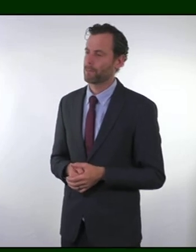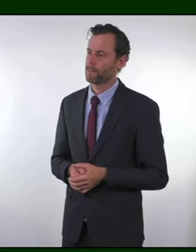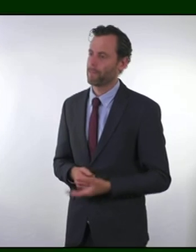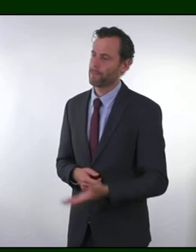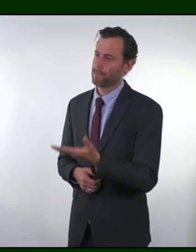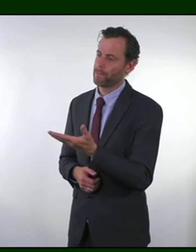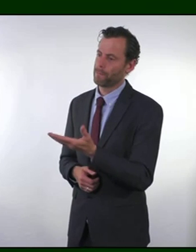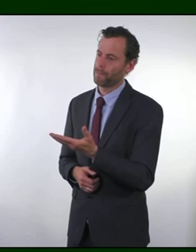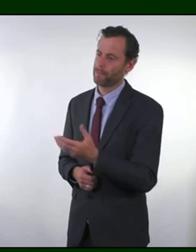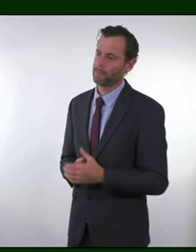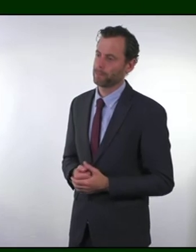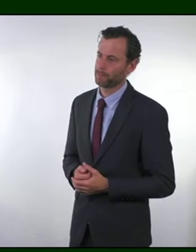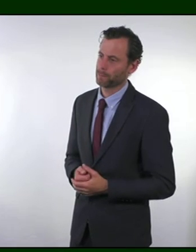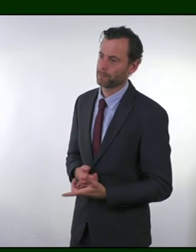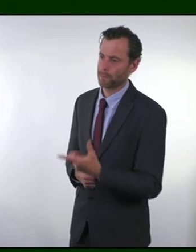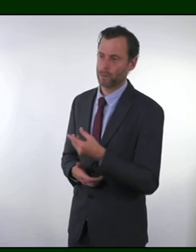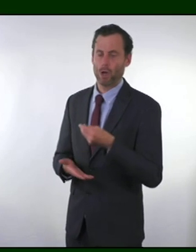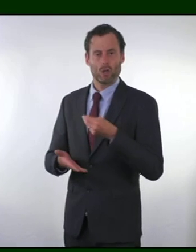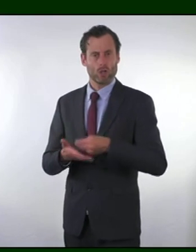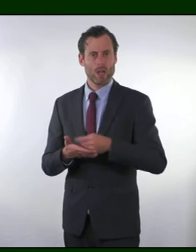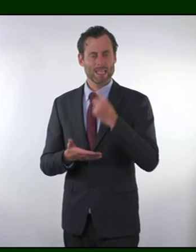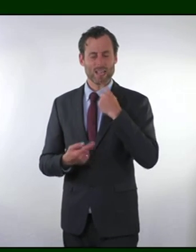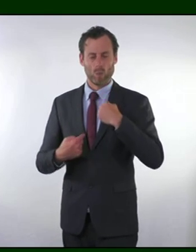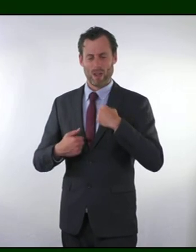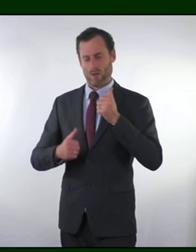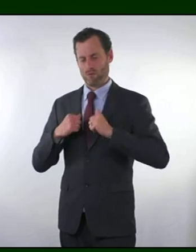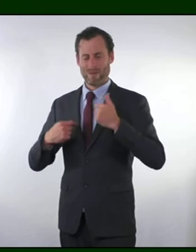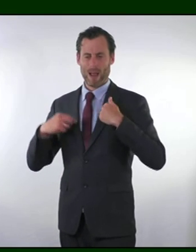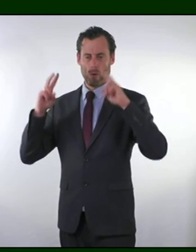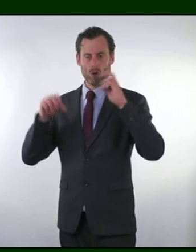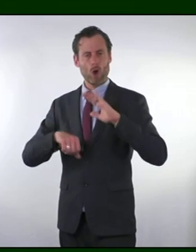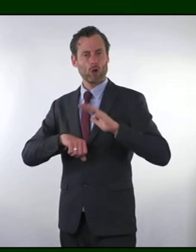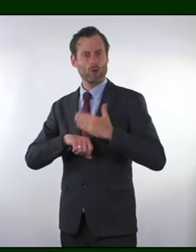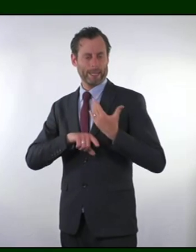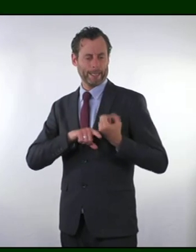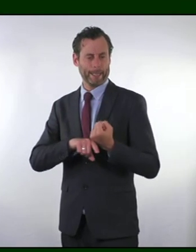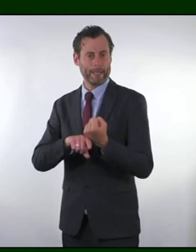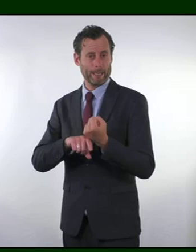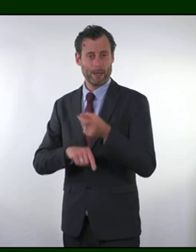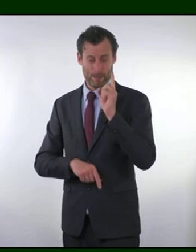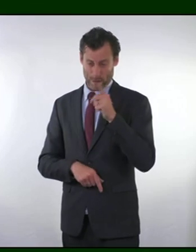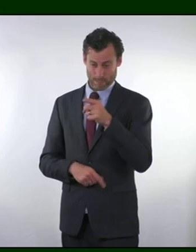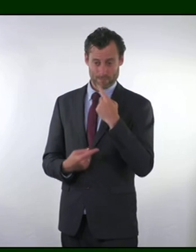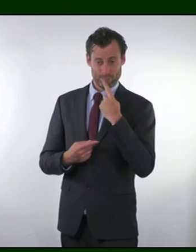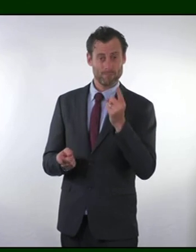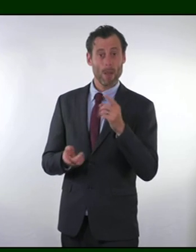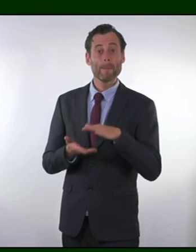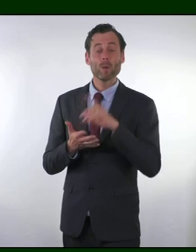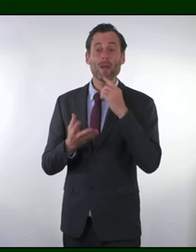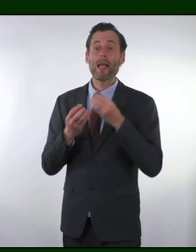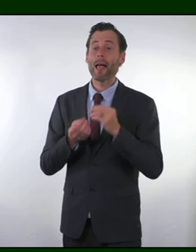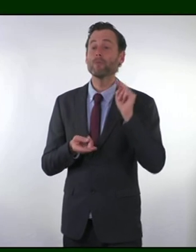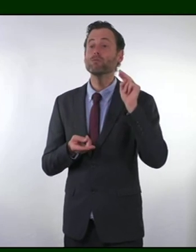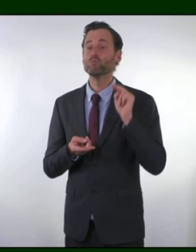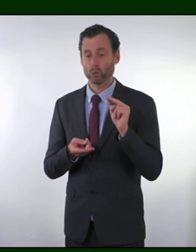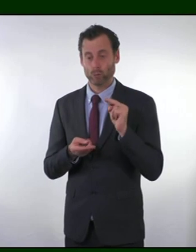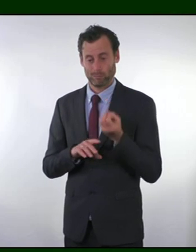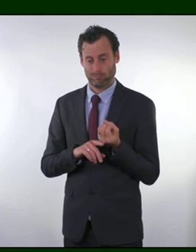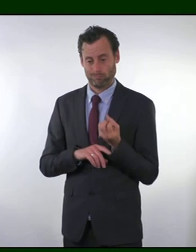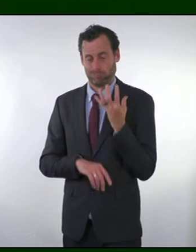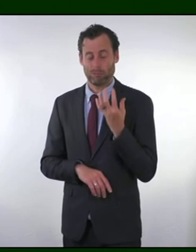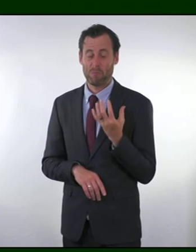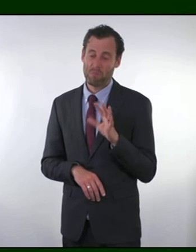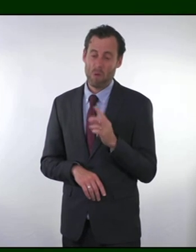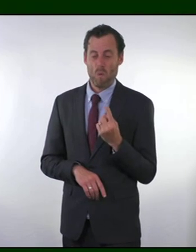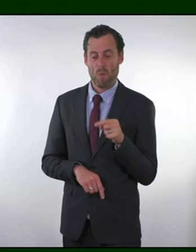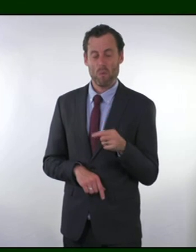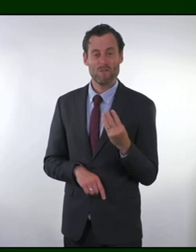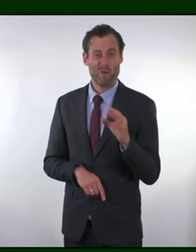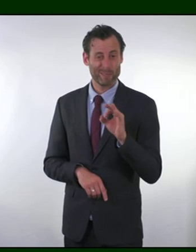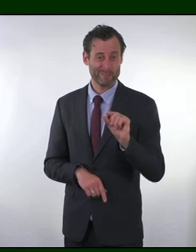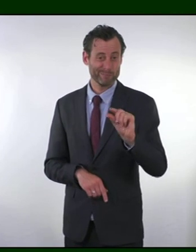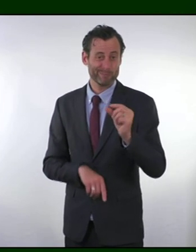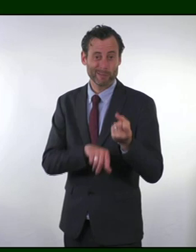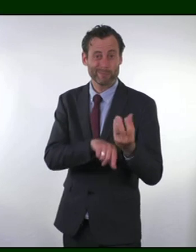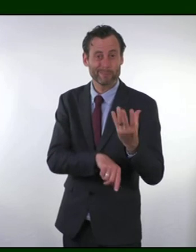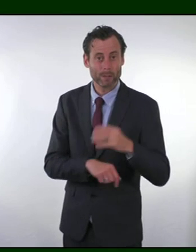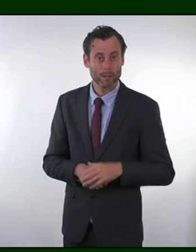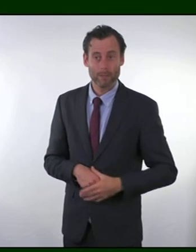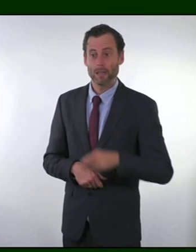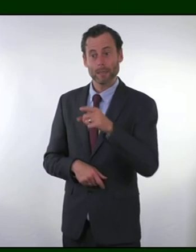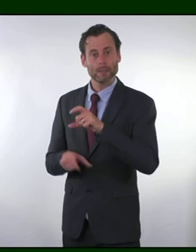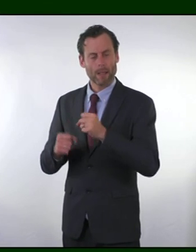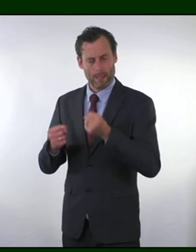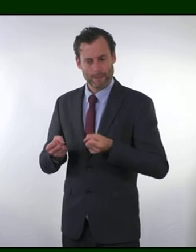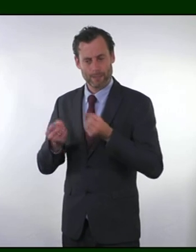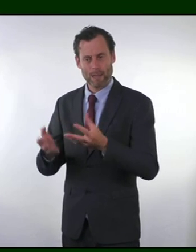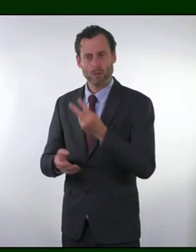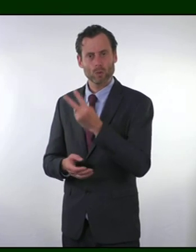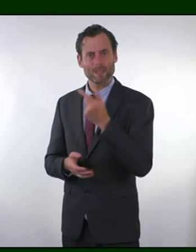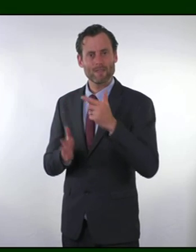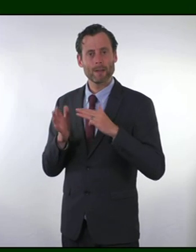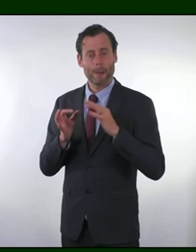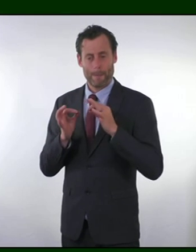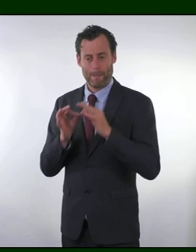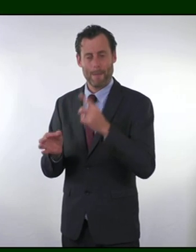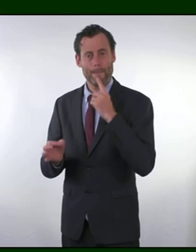The Chancellor says he is proud of the Government’s green record, yet the green measures announced today will cut just 0.14% of UK emissions—not only that, but this is a Government who are still committed to spending £27 billion on new roads.